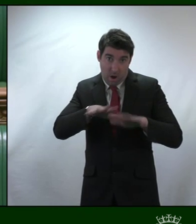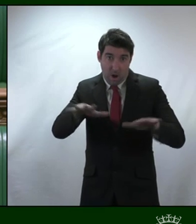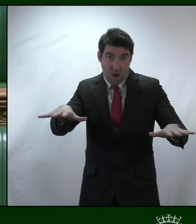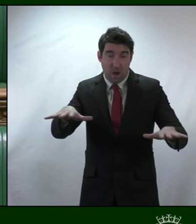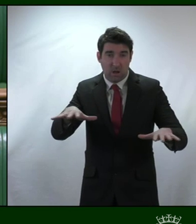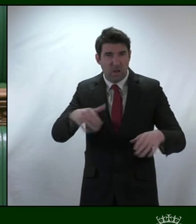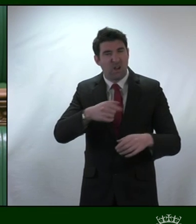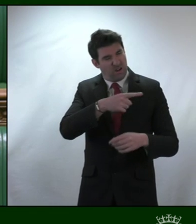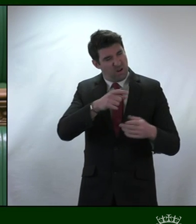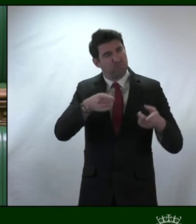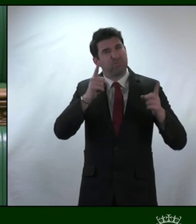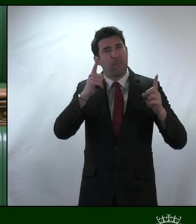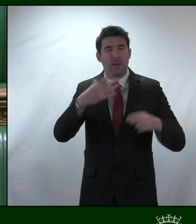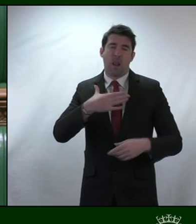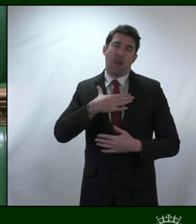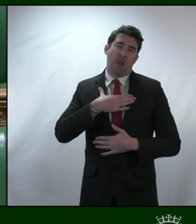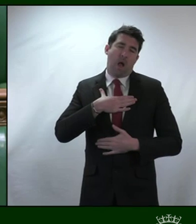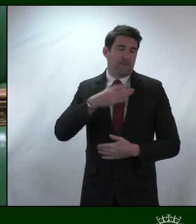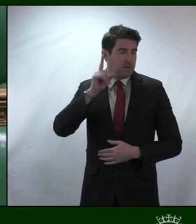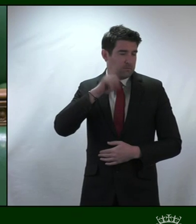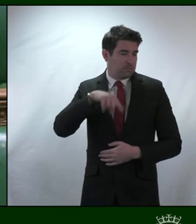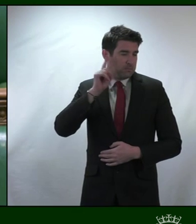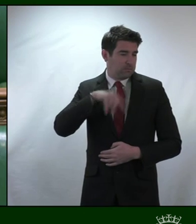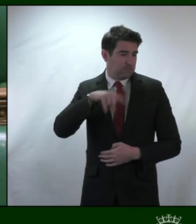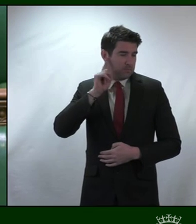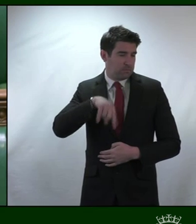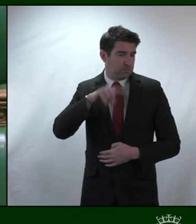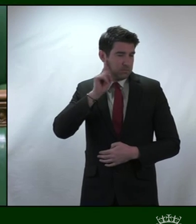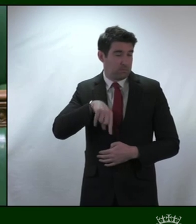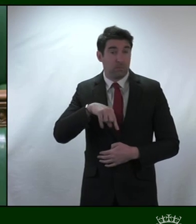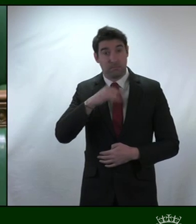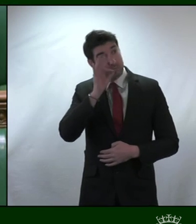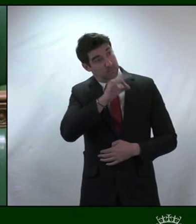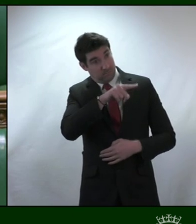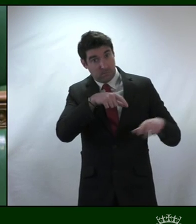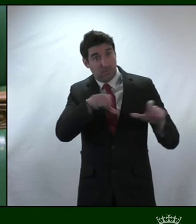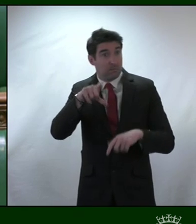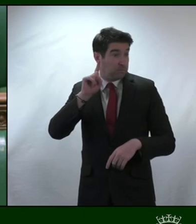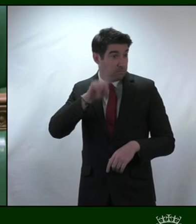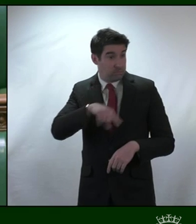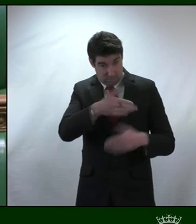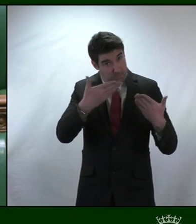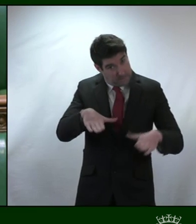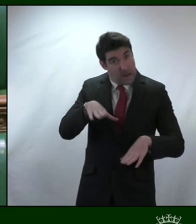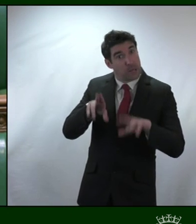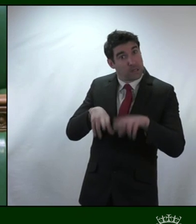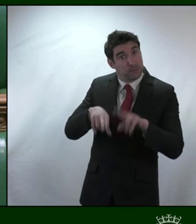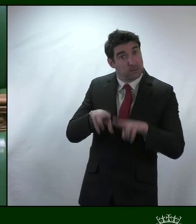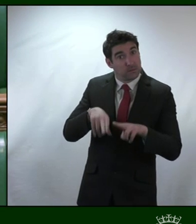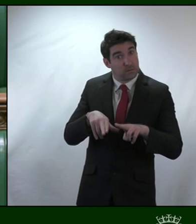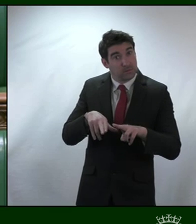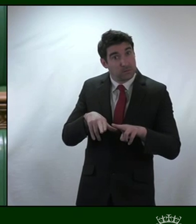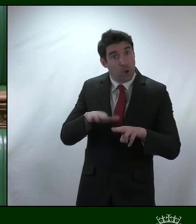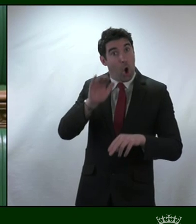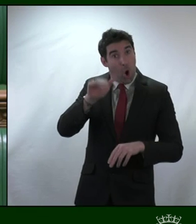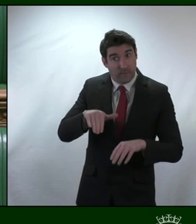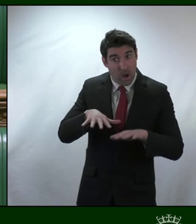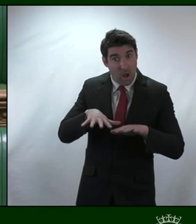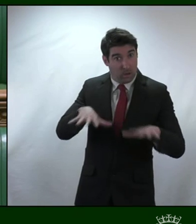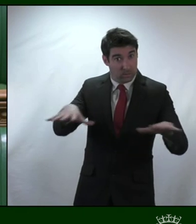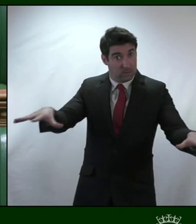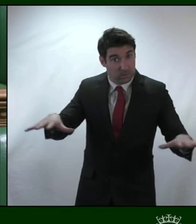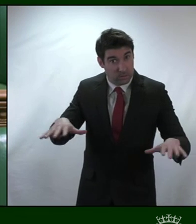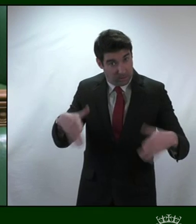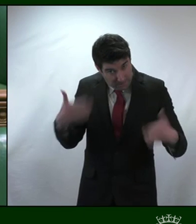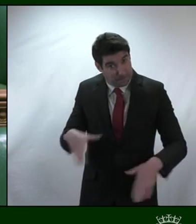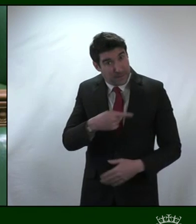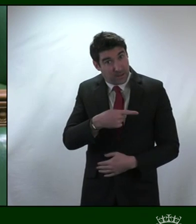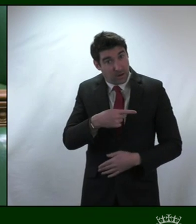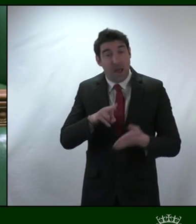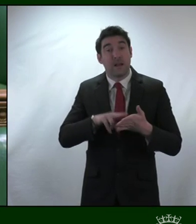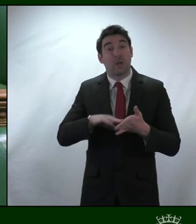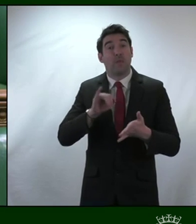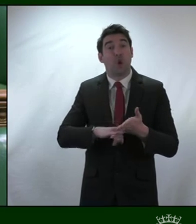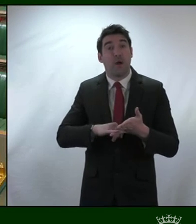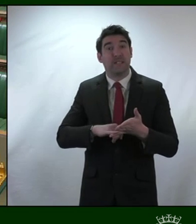If he really is going to press ahead with this, can he tell us what assessment has been done of the impact that it will have on infection rates and increased pressure on the NHS?